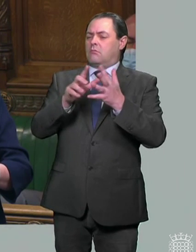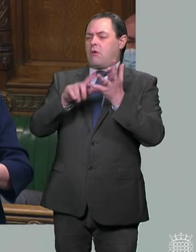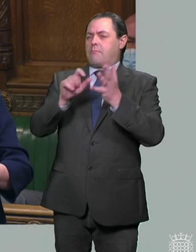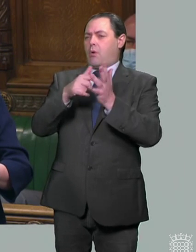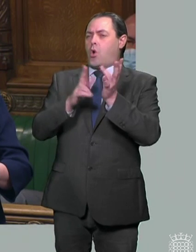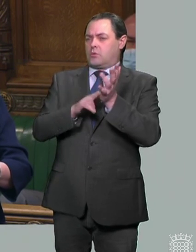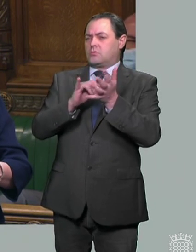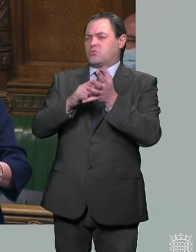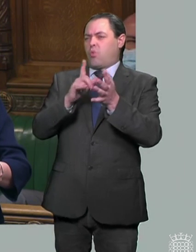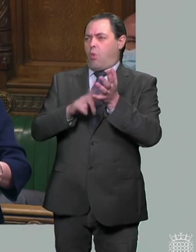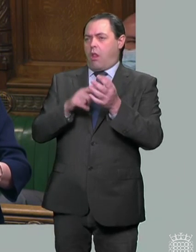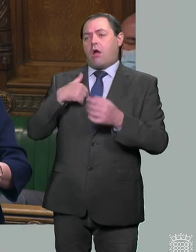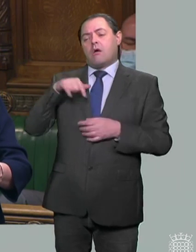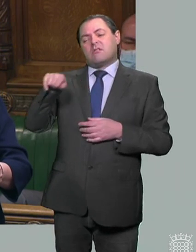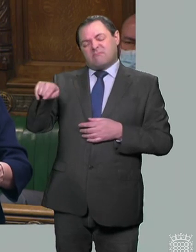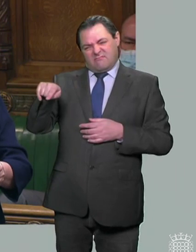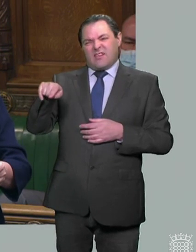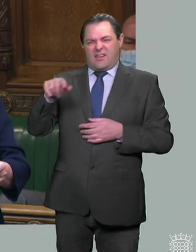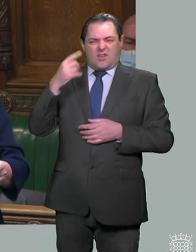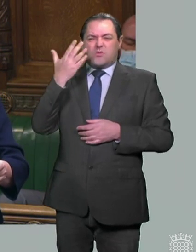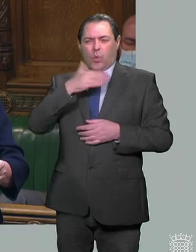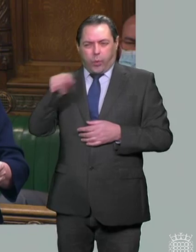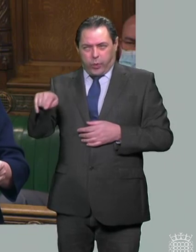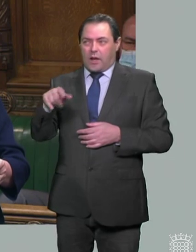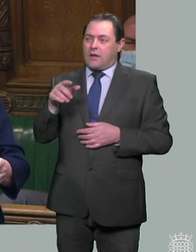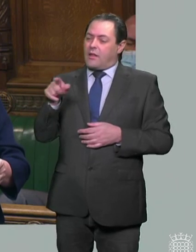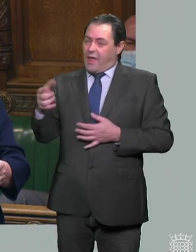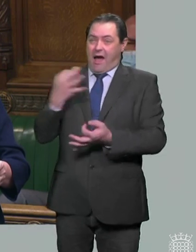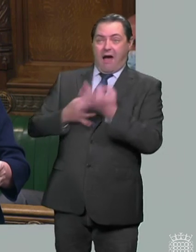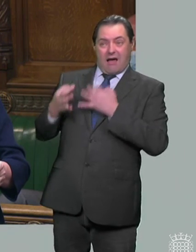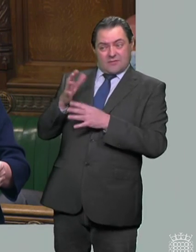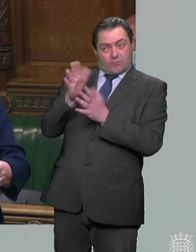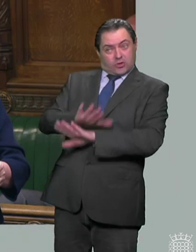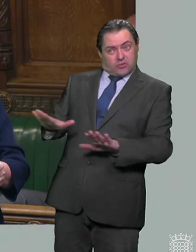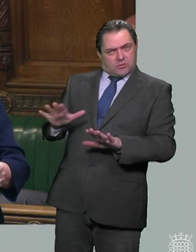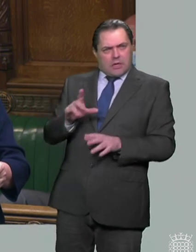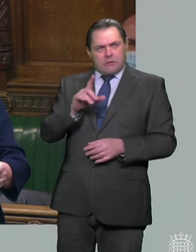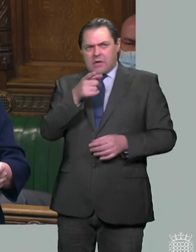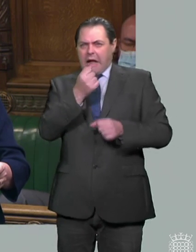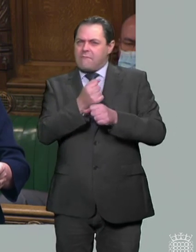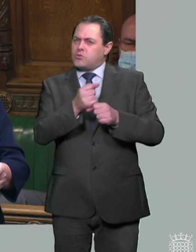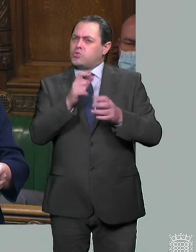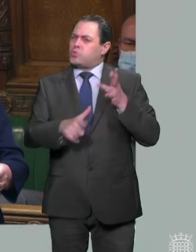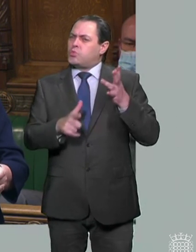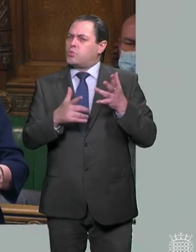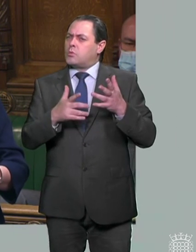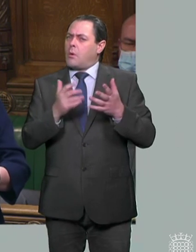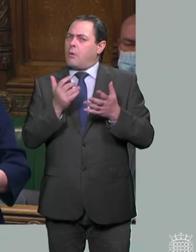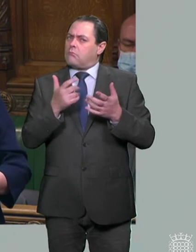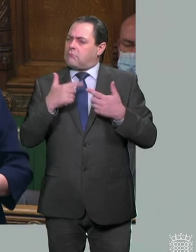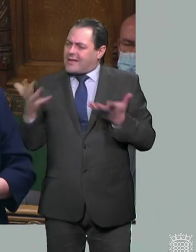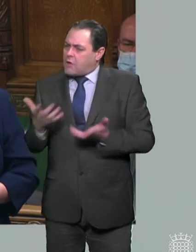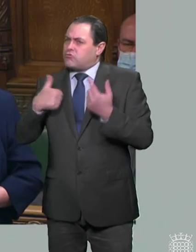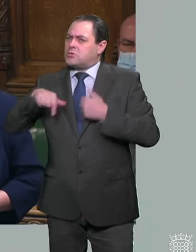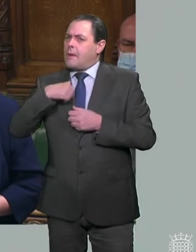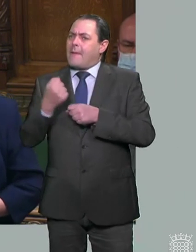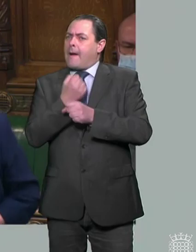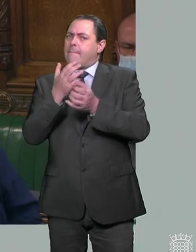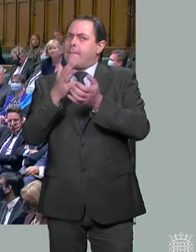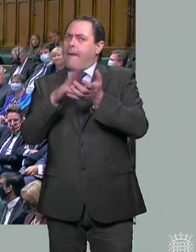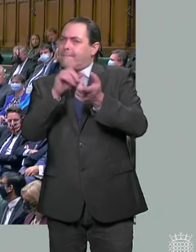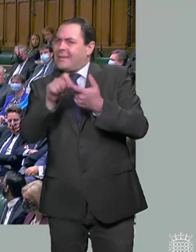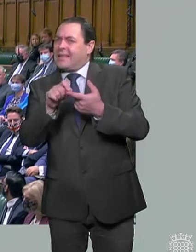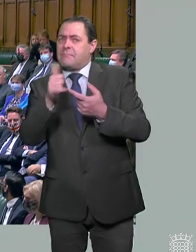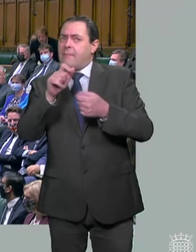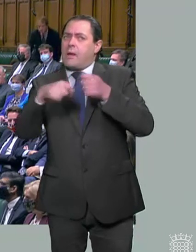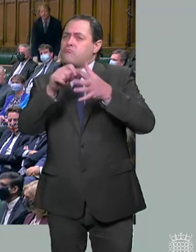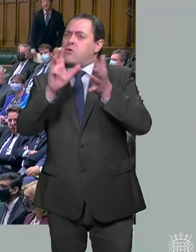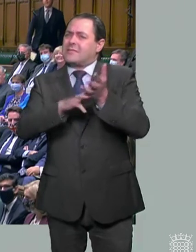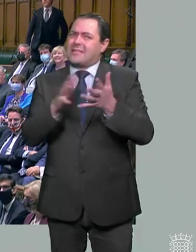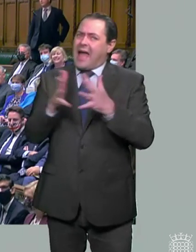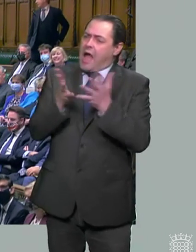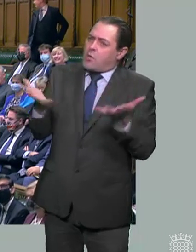The students asked me, “What are the Government doing to engage children and students from all backgrounds to encourage them to aspire to become an MP, or even Prime Minister?”